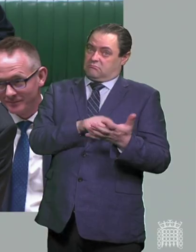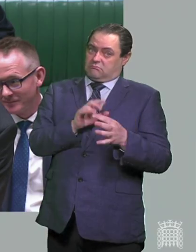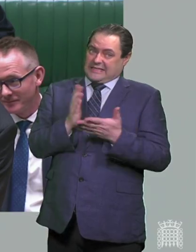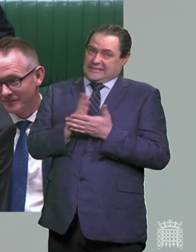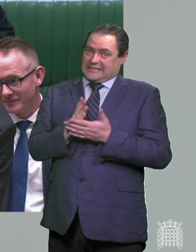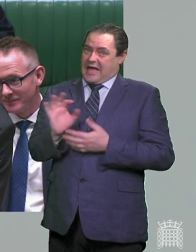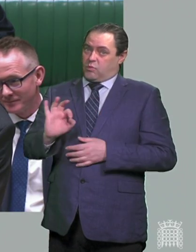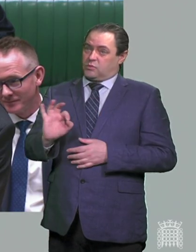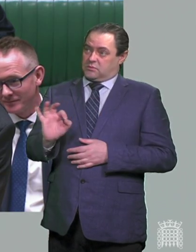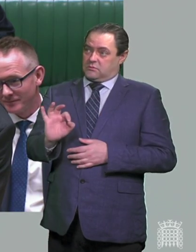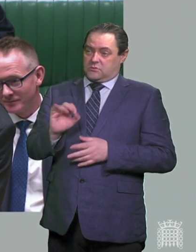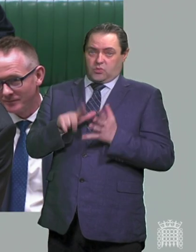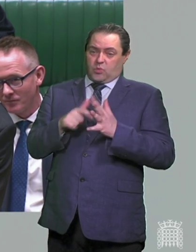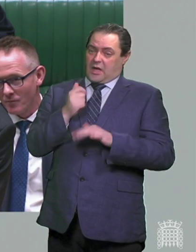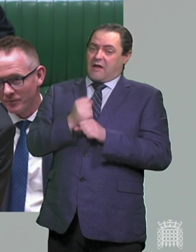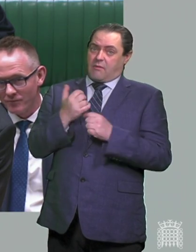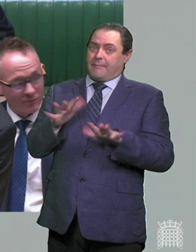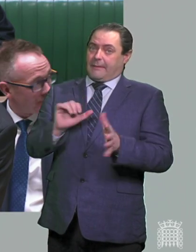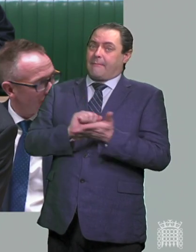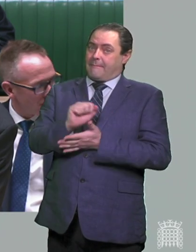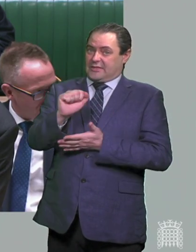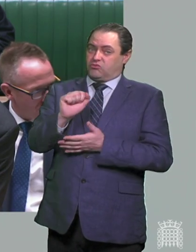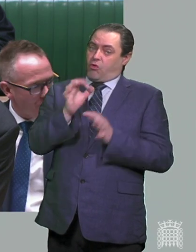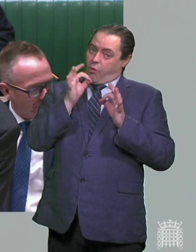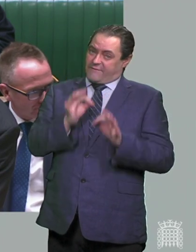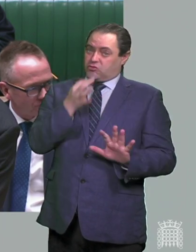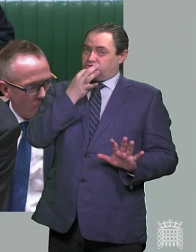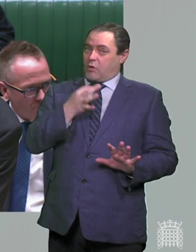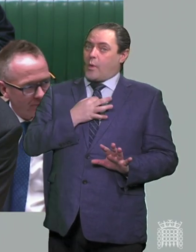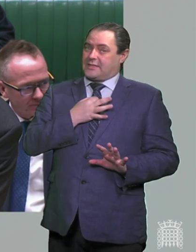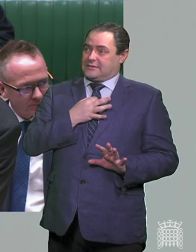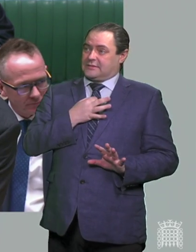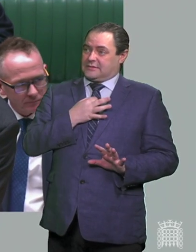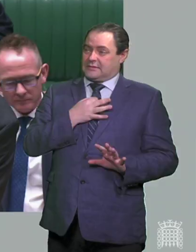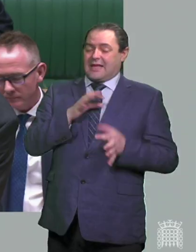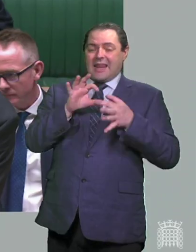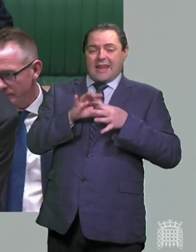The UK Government have published it. The official request was on 6 March.